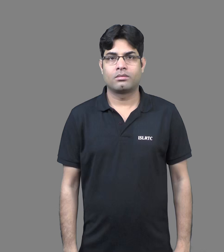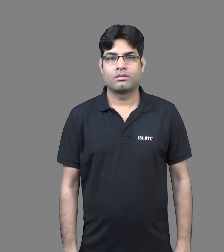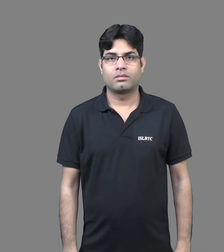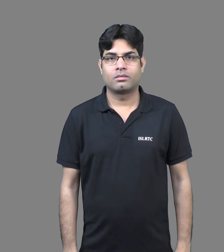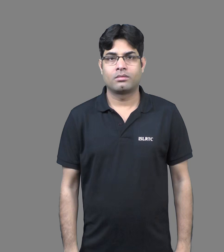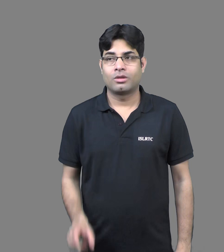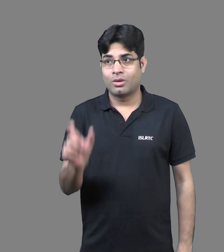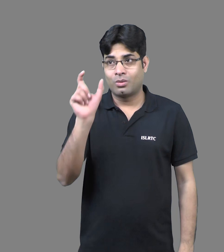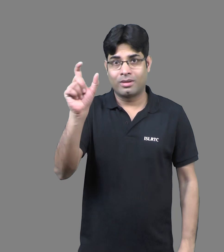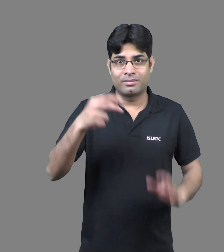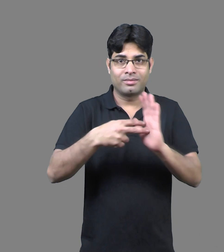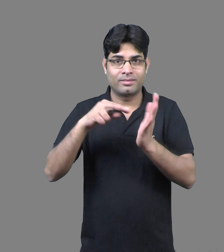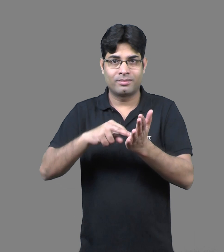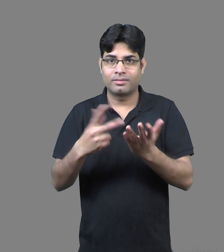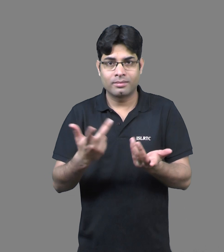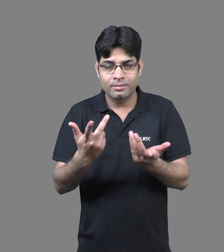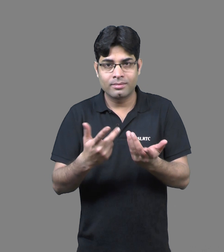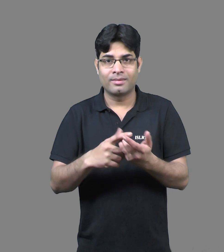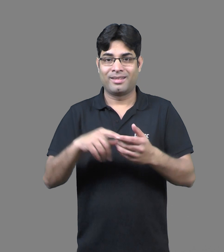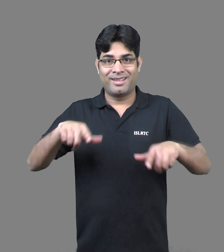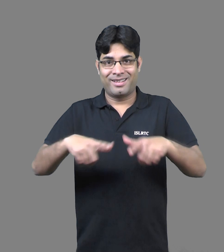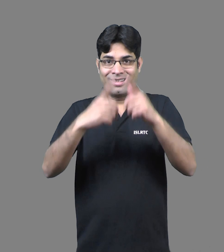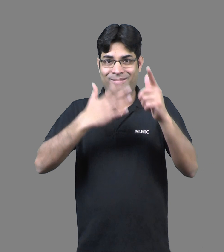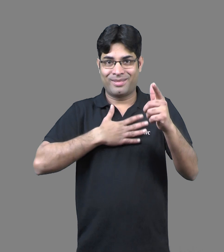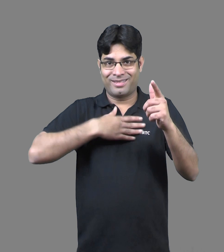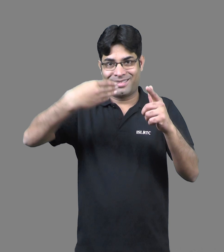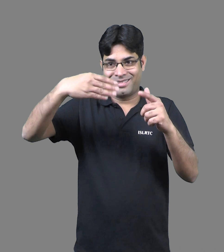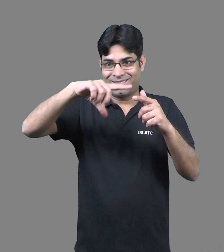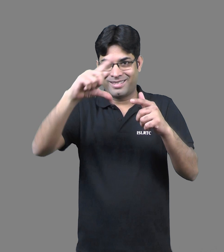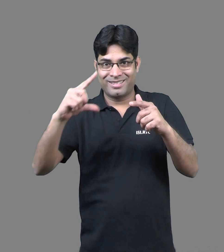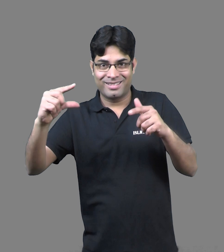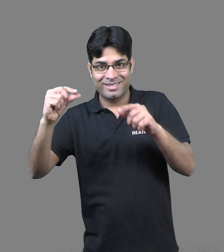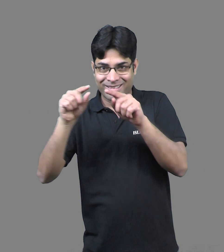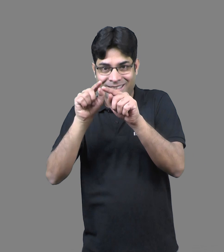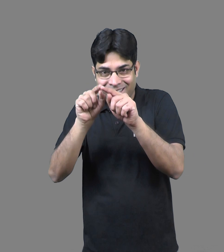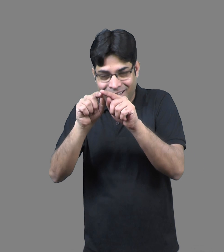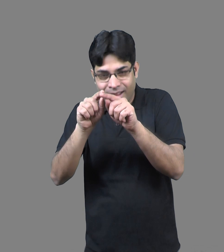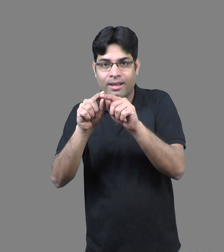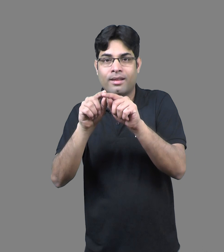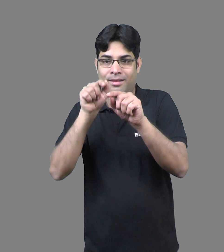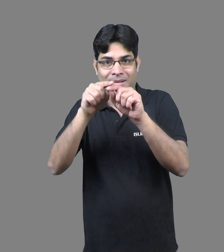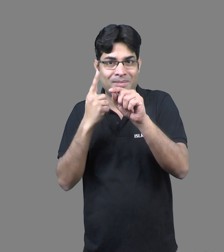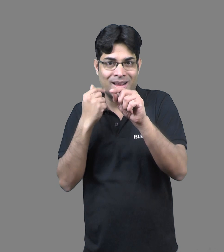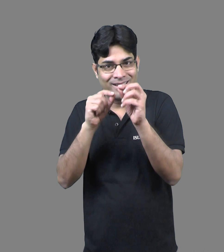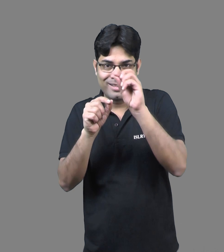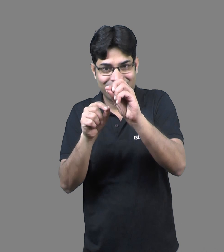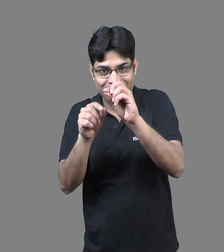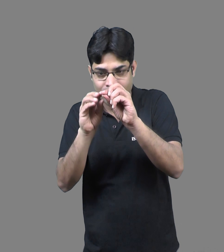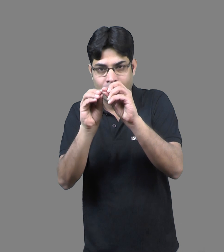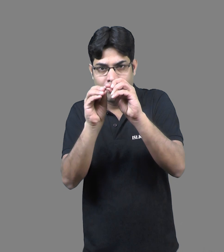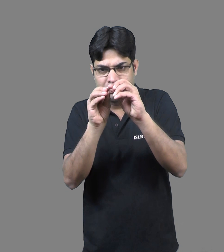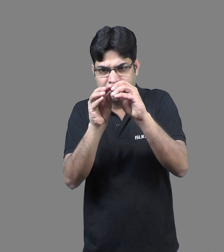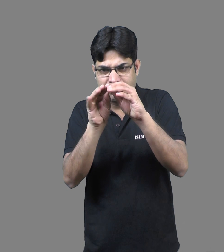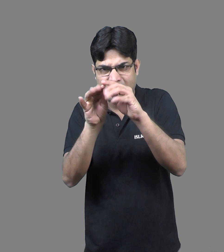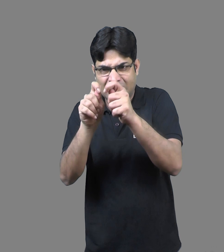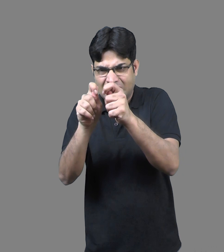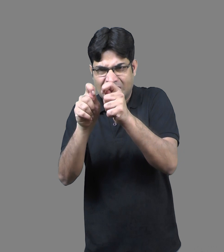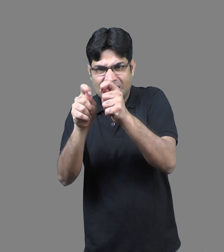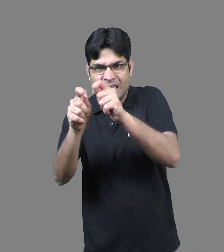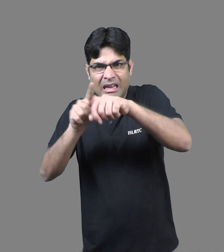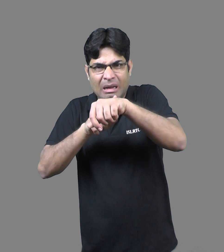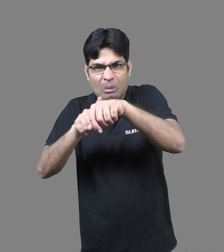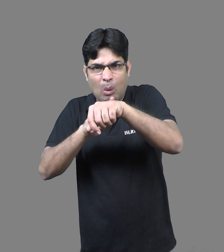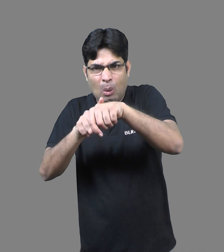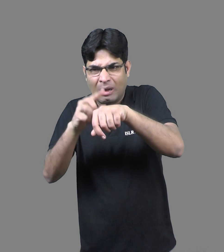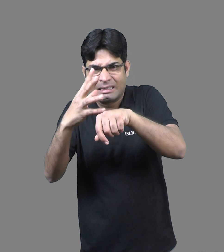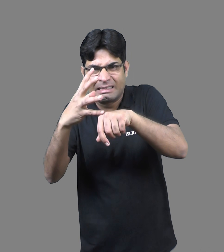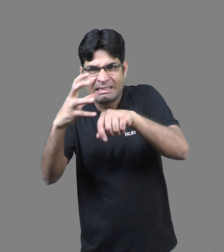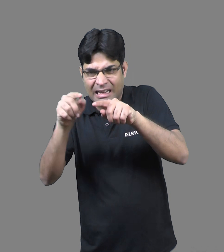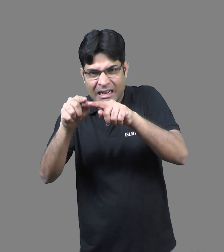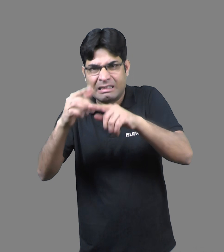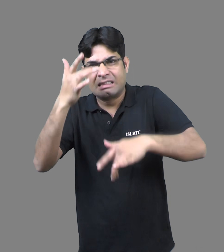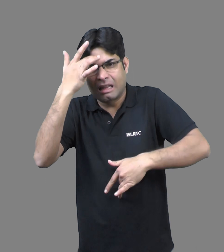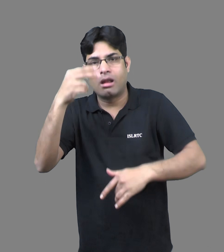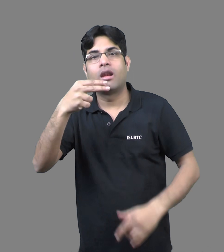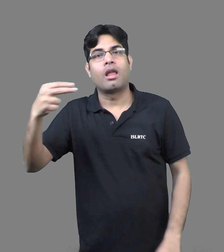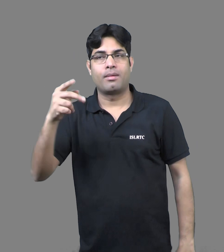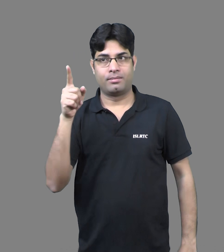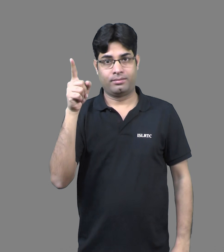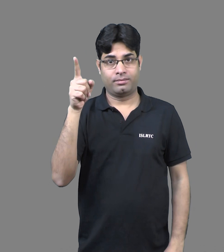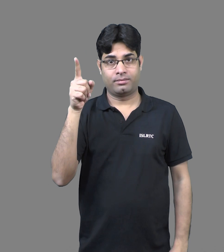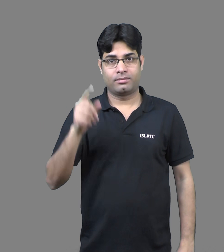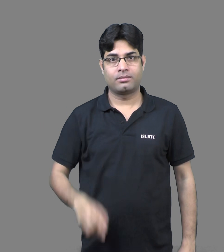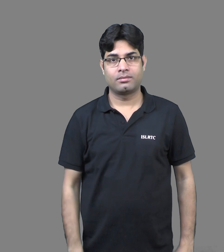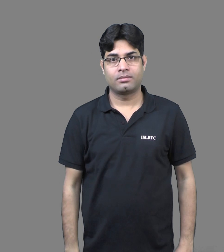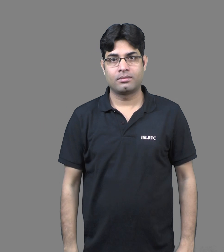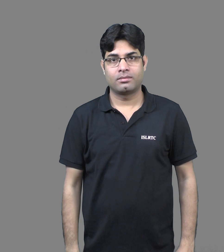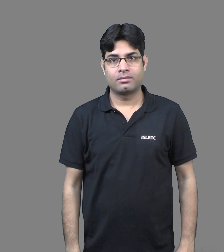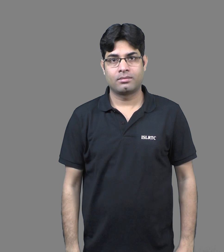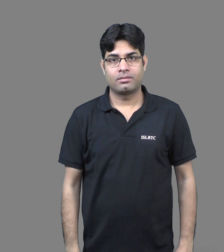Coffee Rust